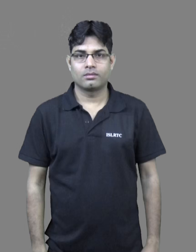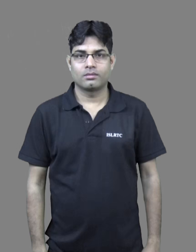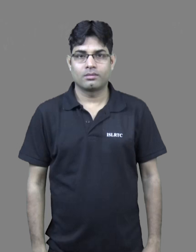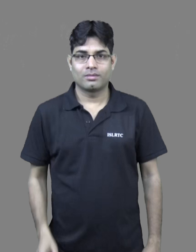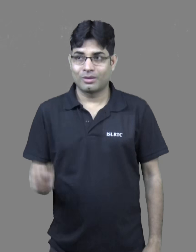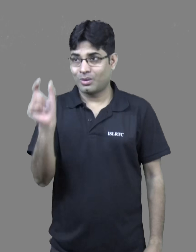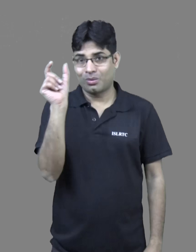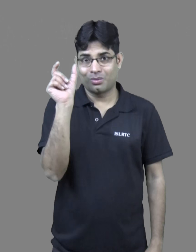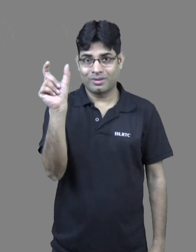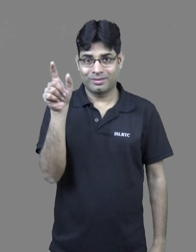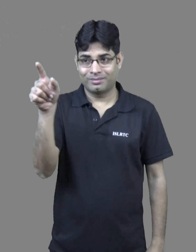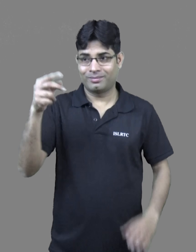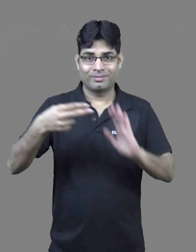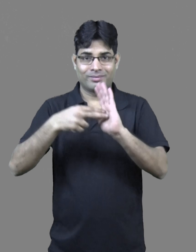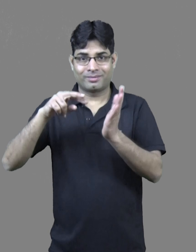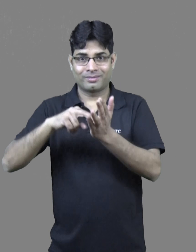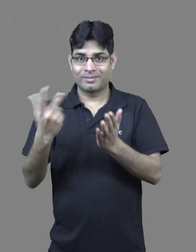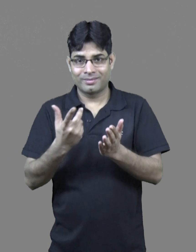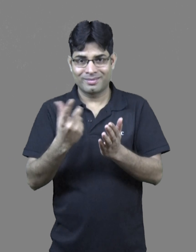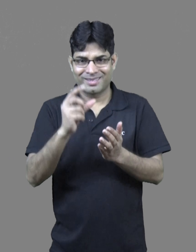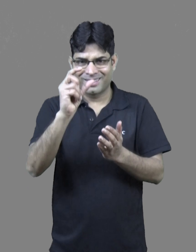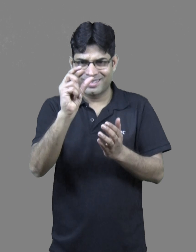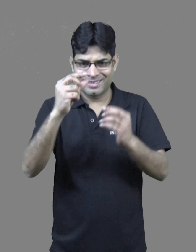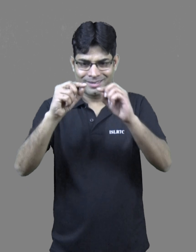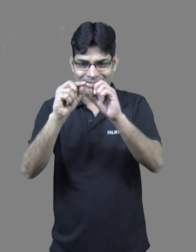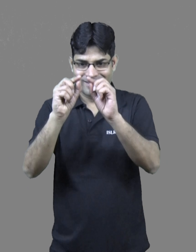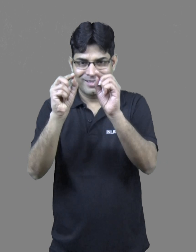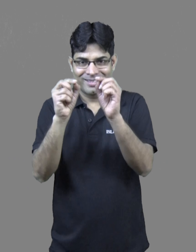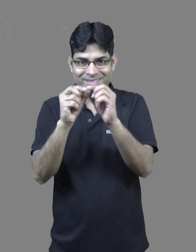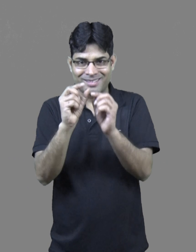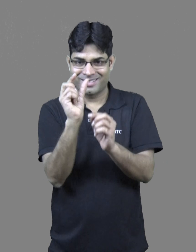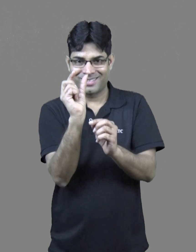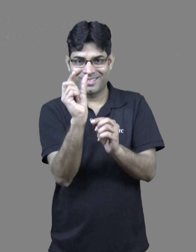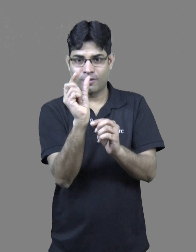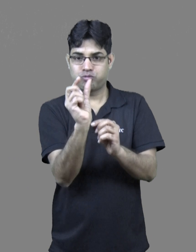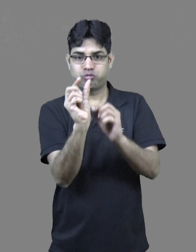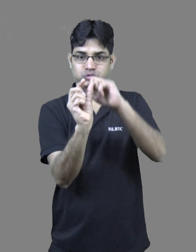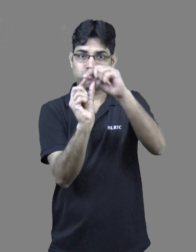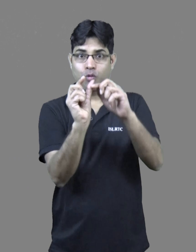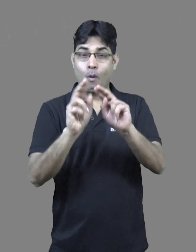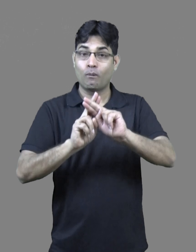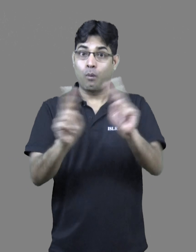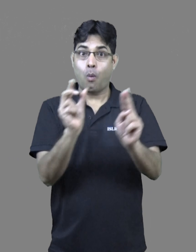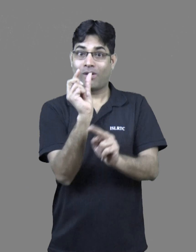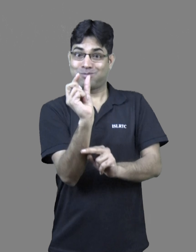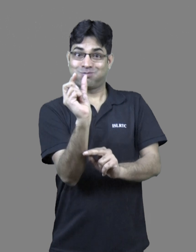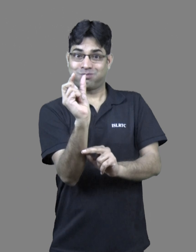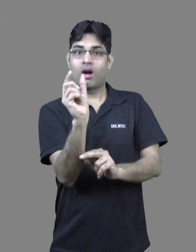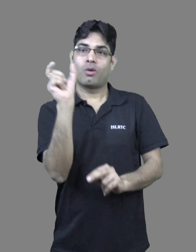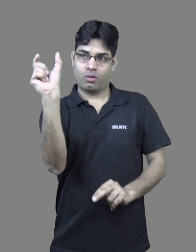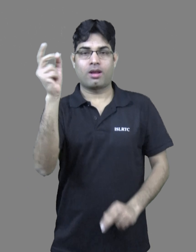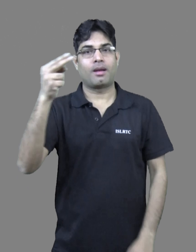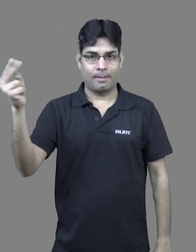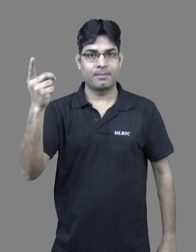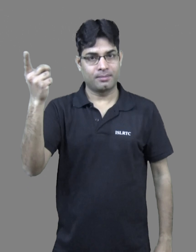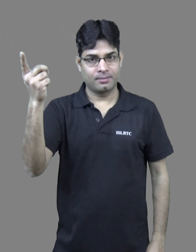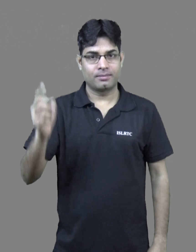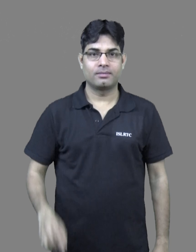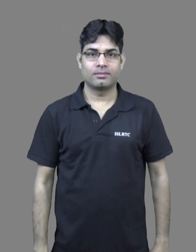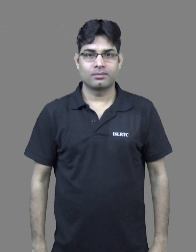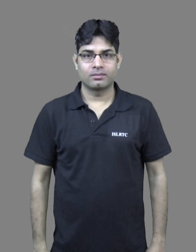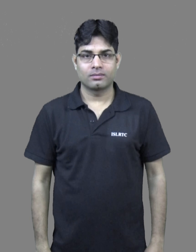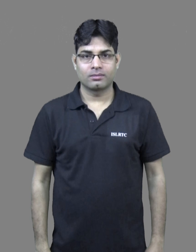Monocot Ledoneae